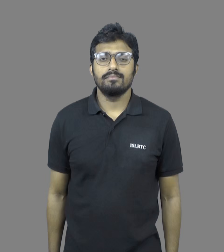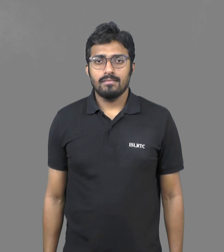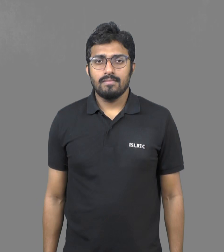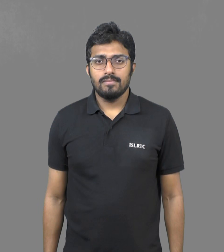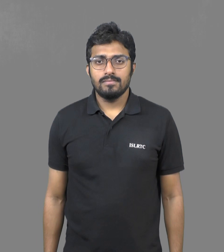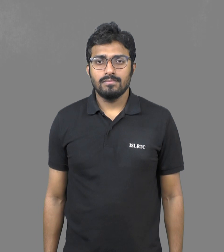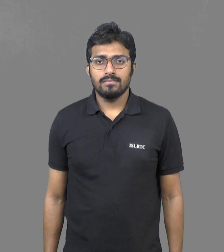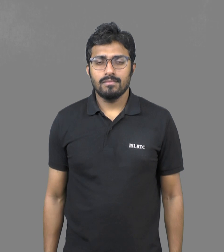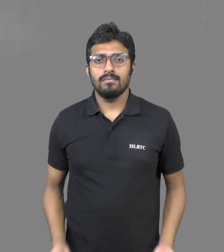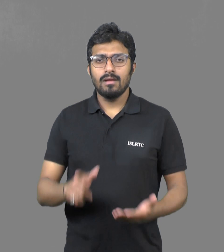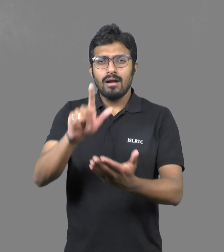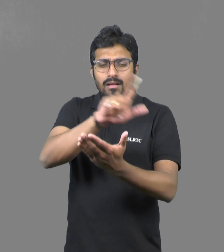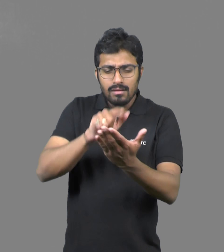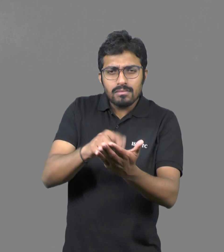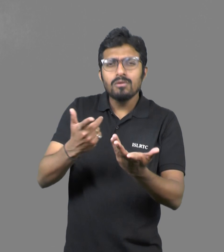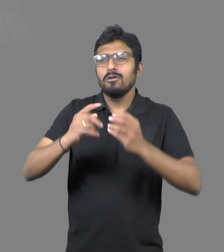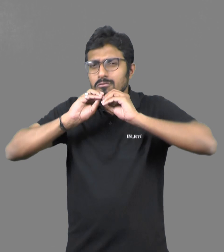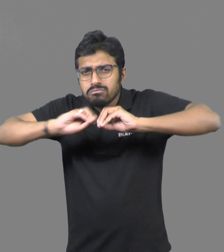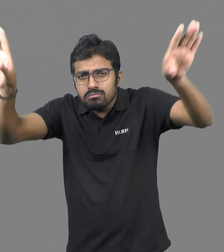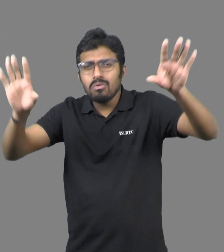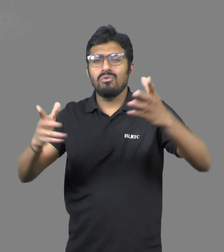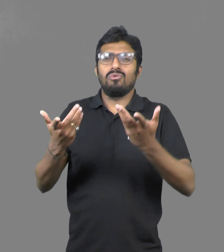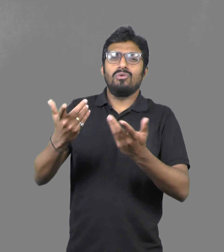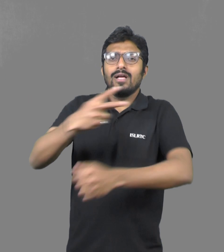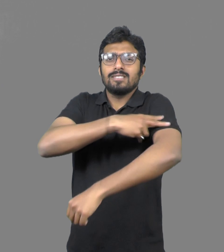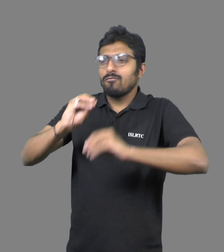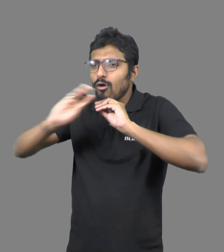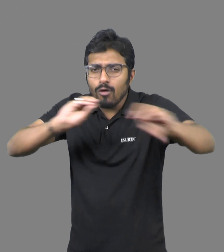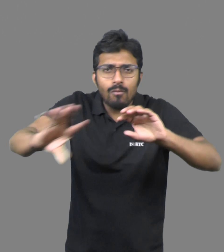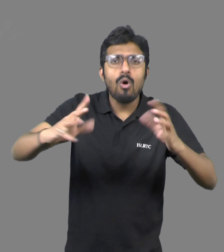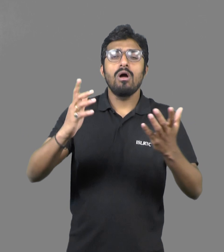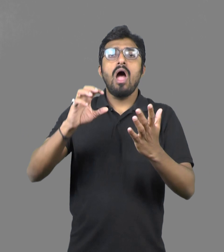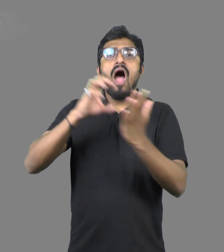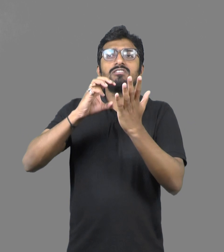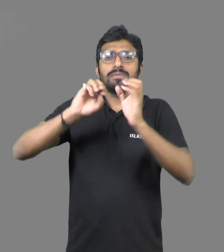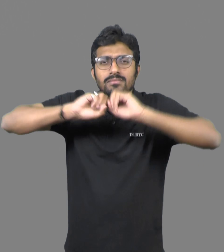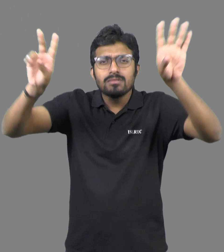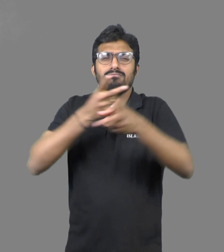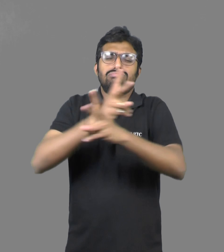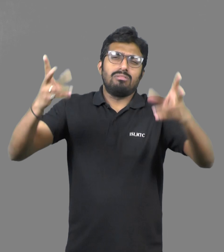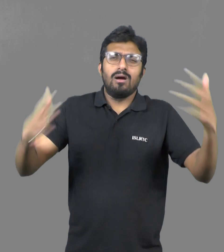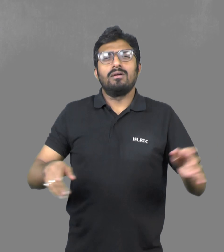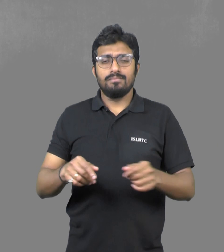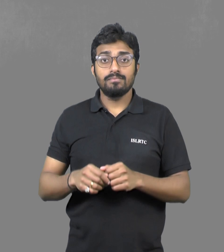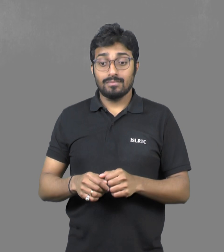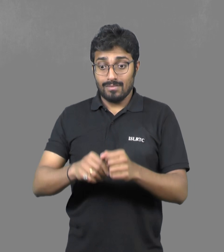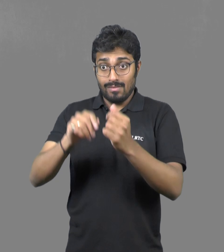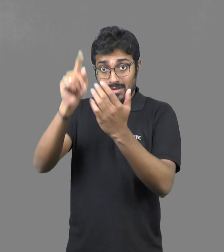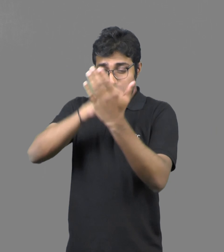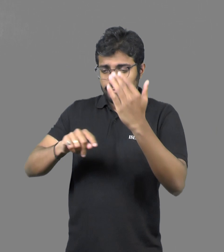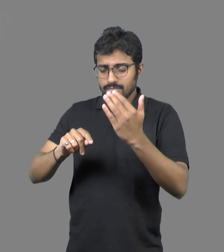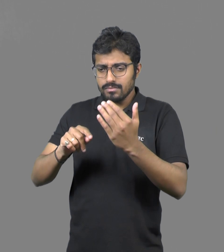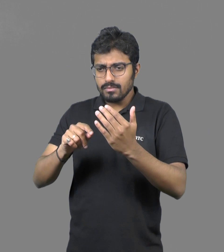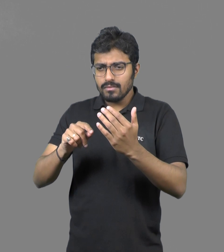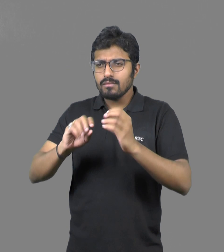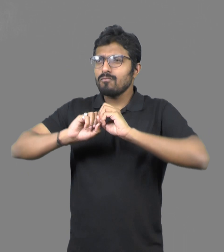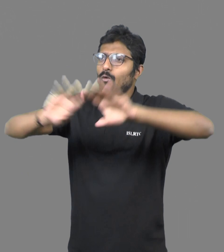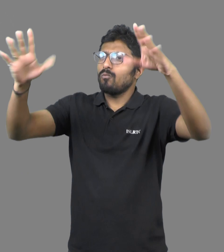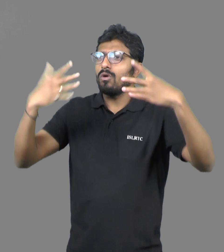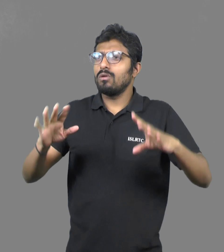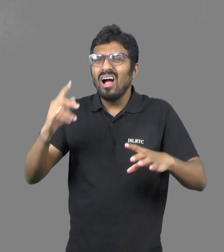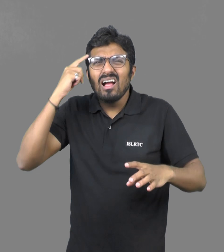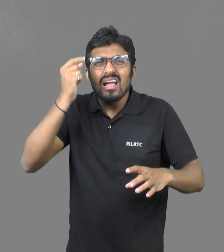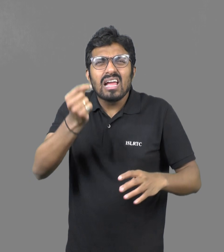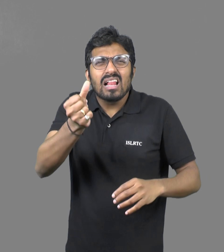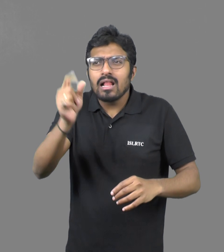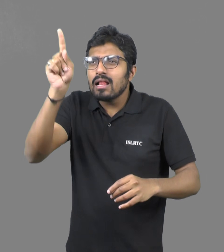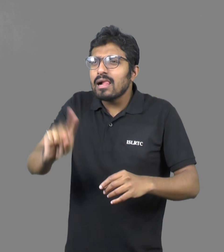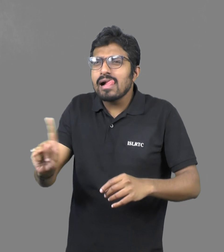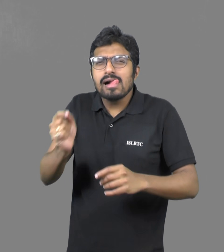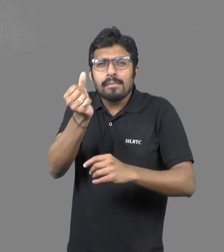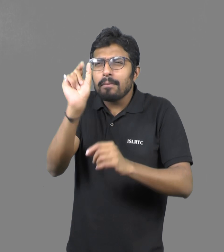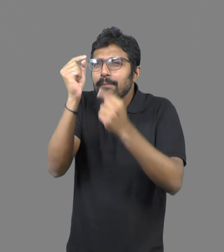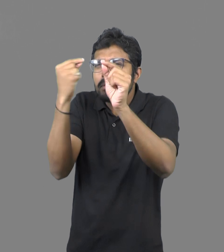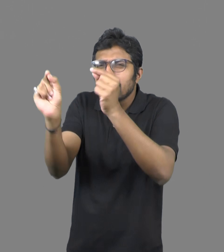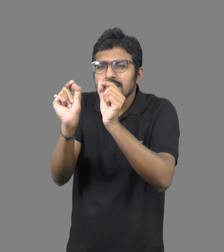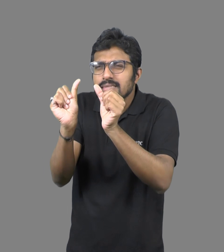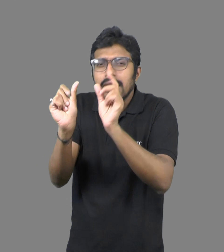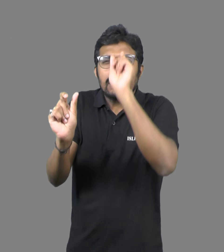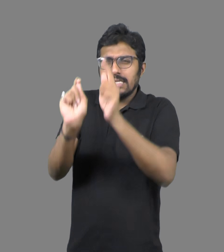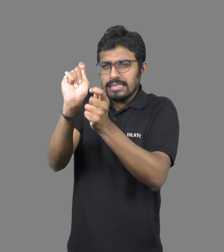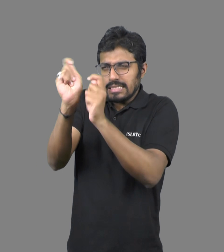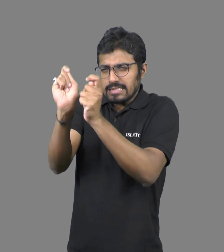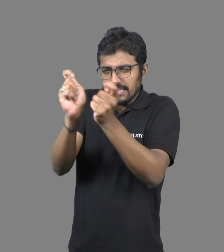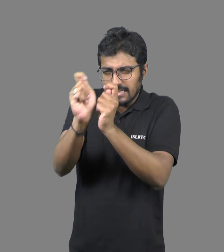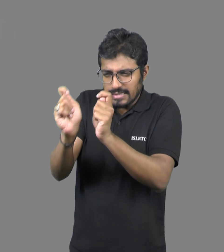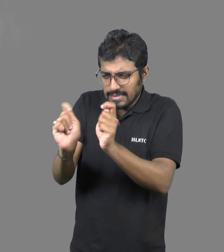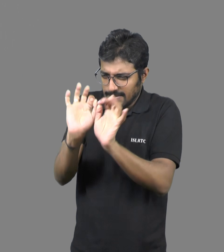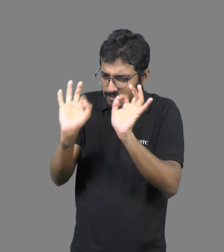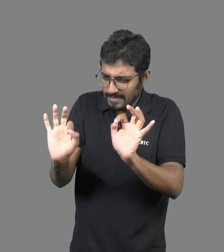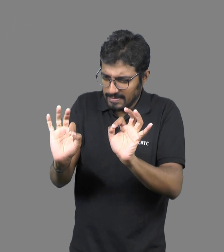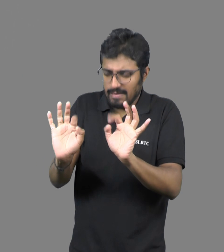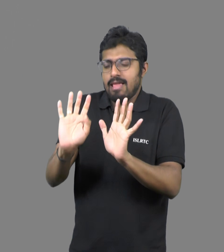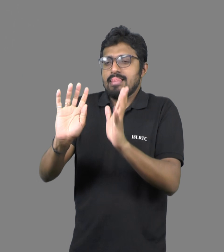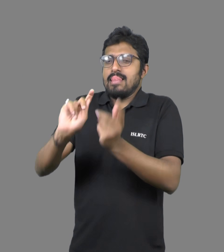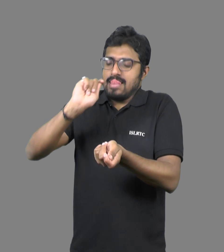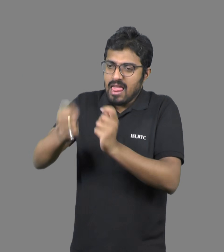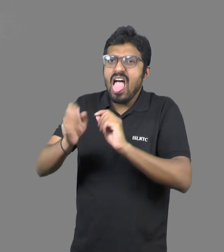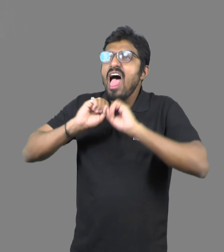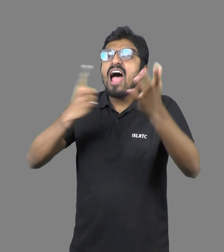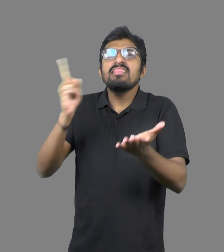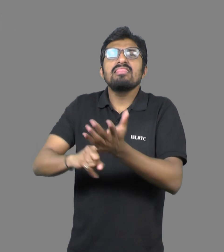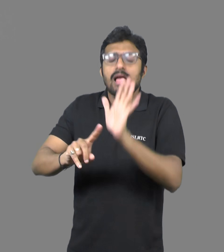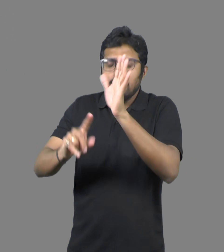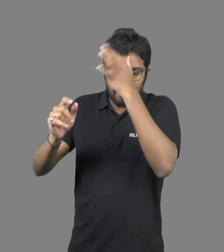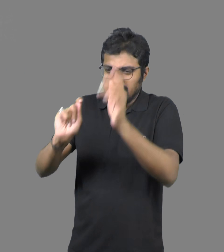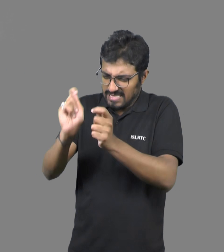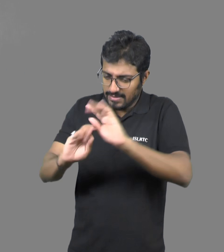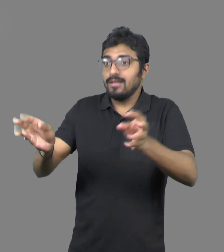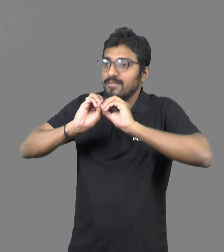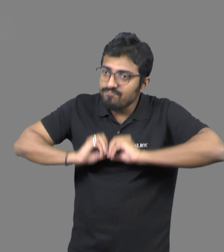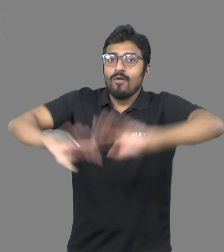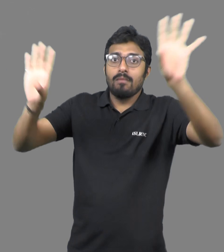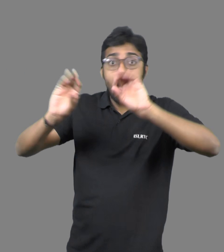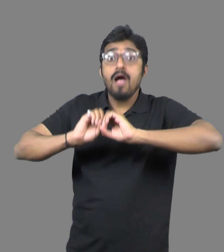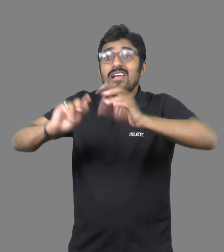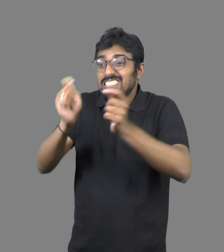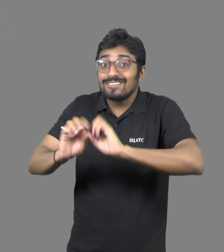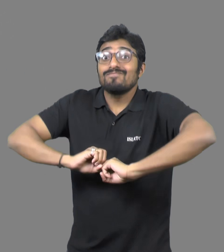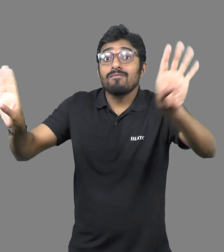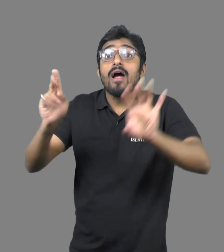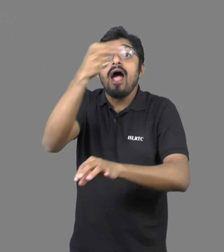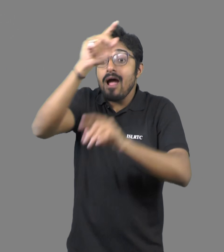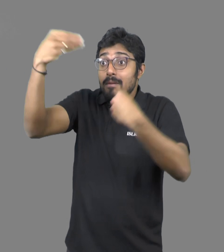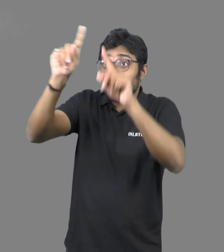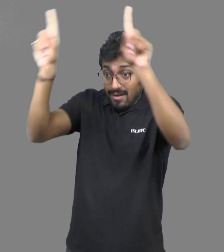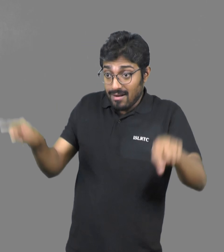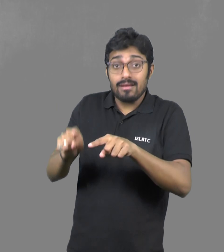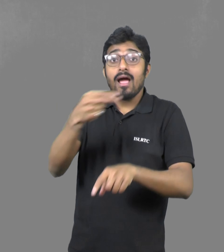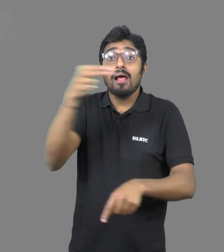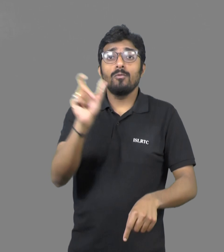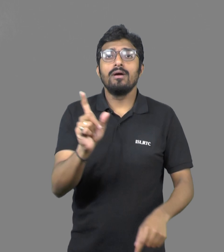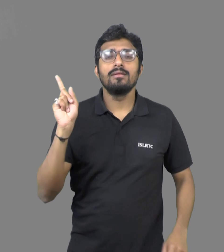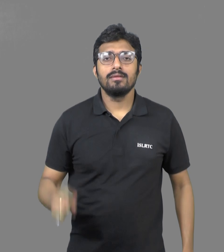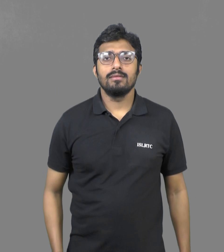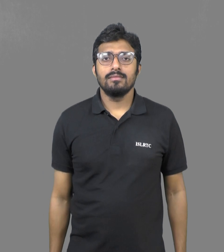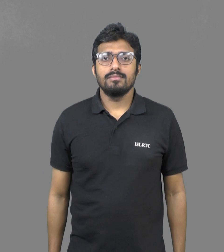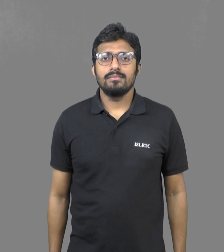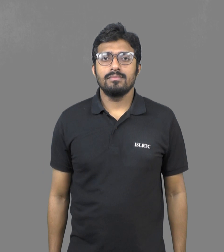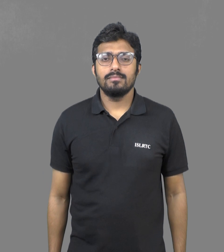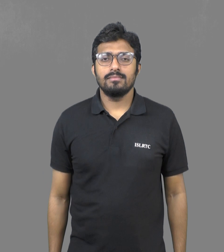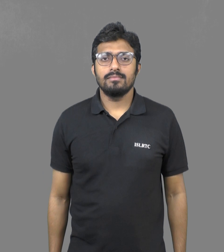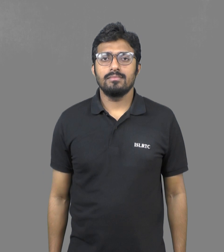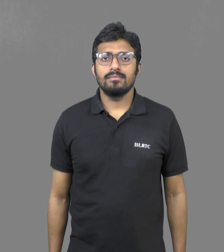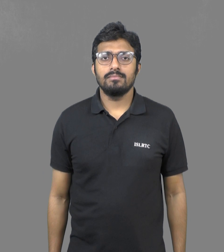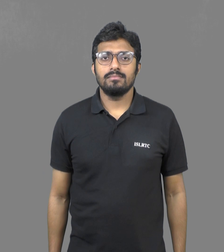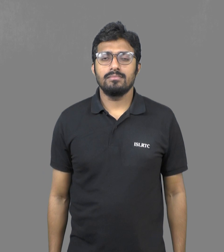Corrigendum